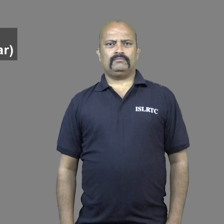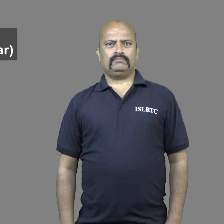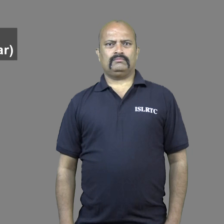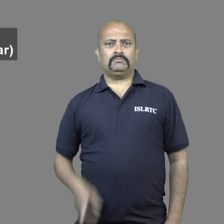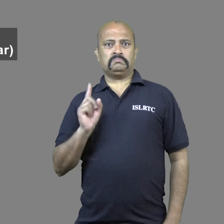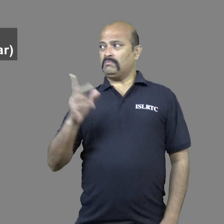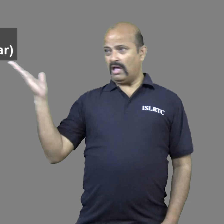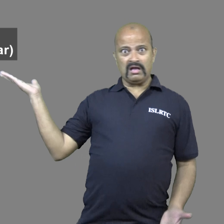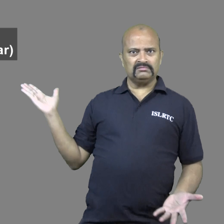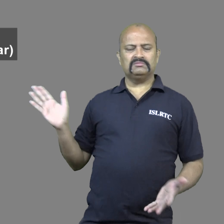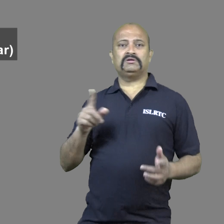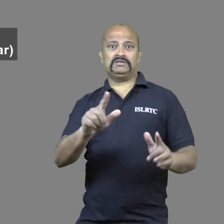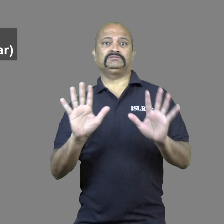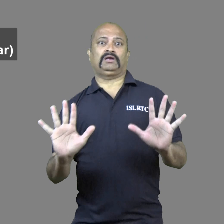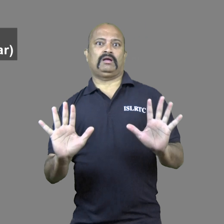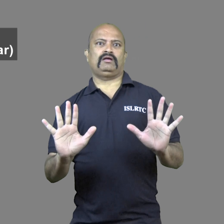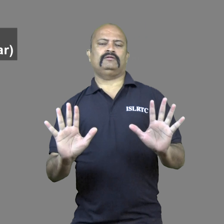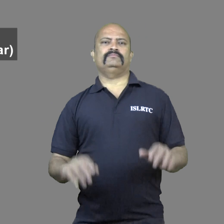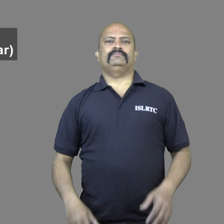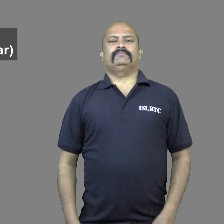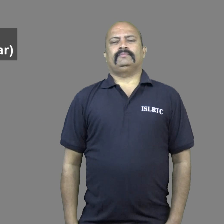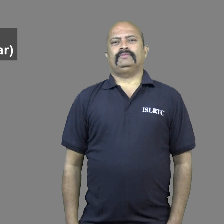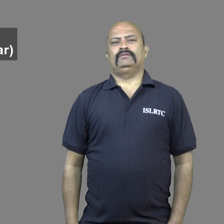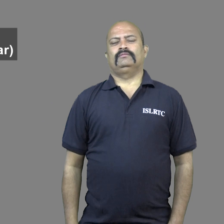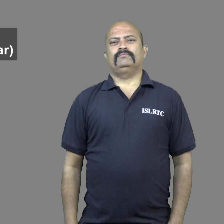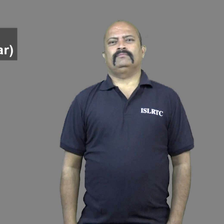Armed & Dangerous (Bihar)